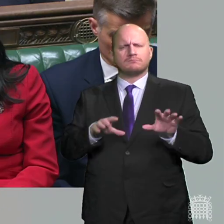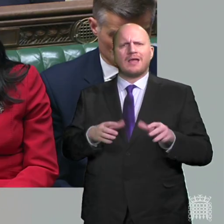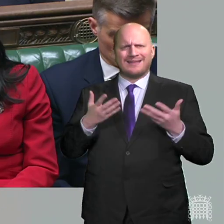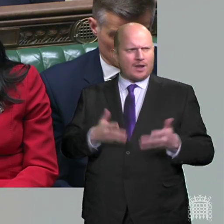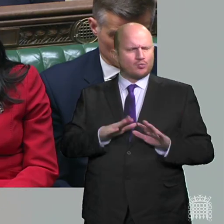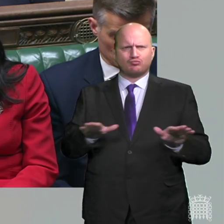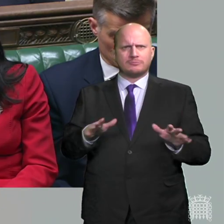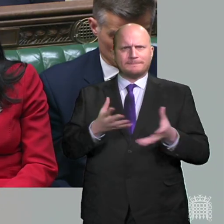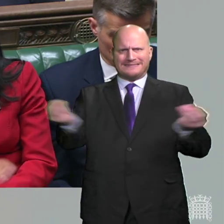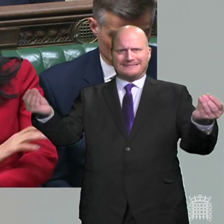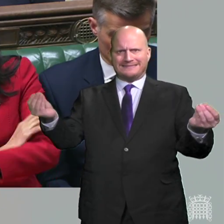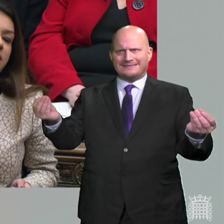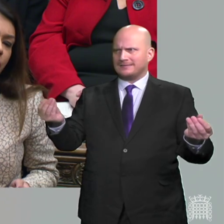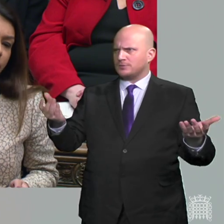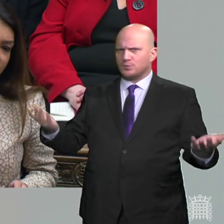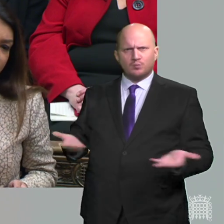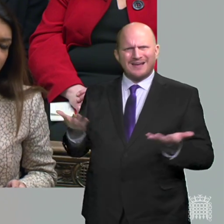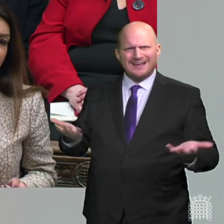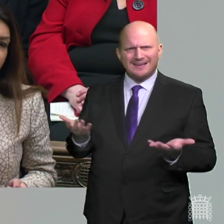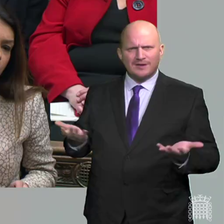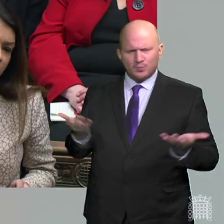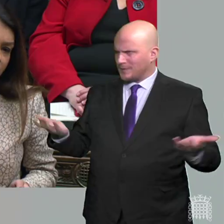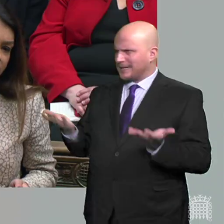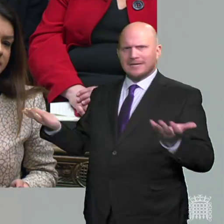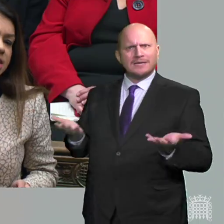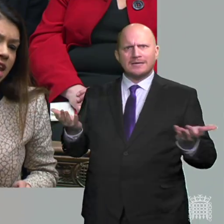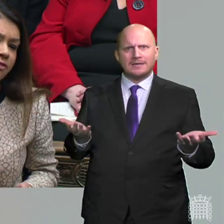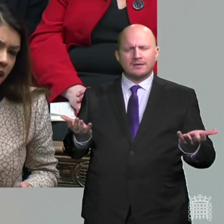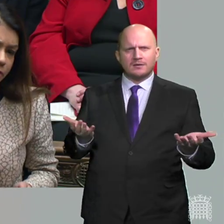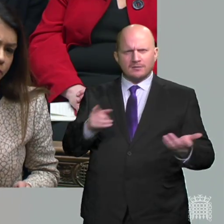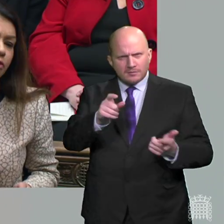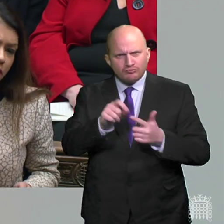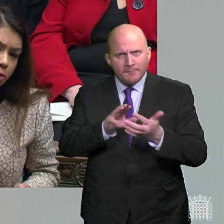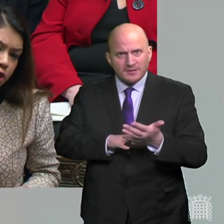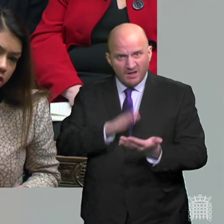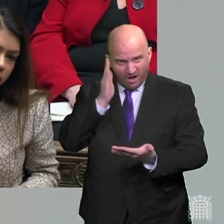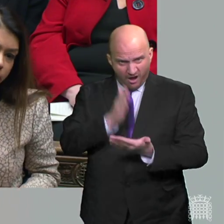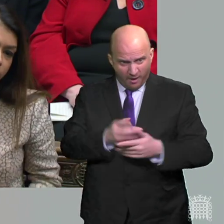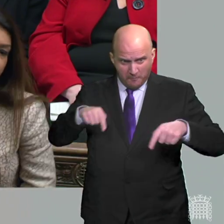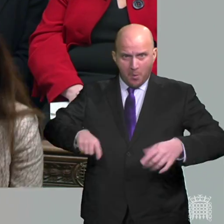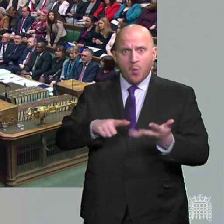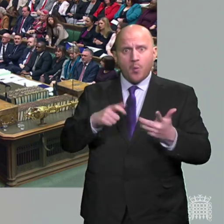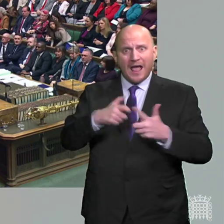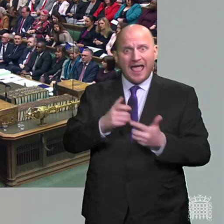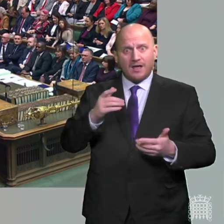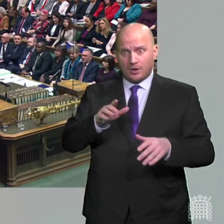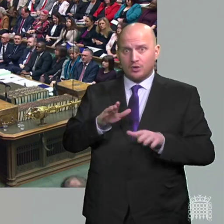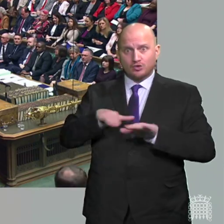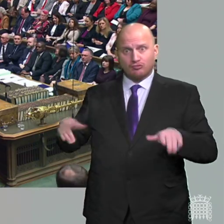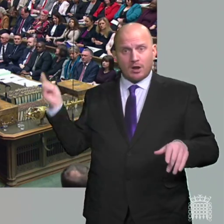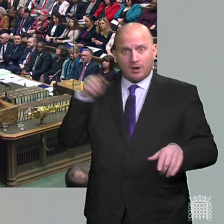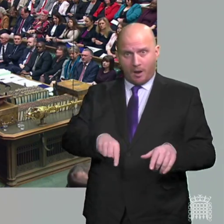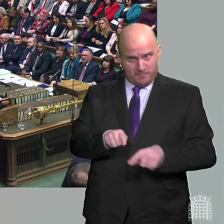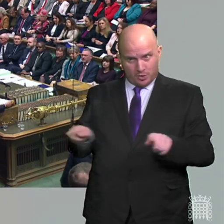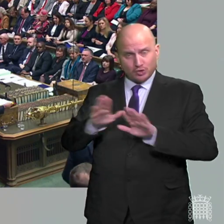Does the Prime Minister think that the UK is still a safe haven for vulnerable children?